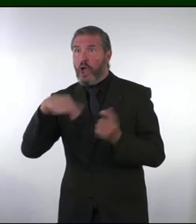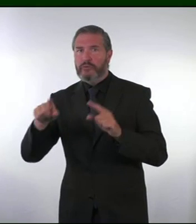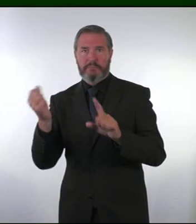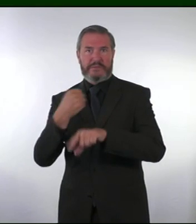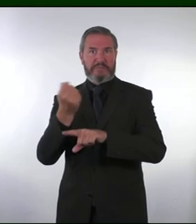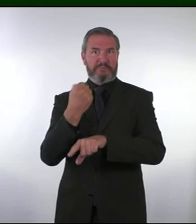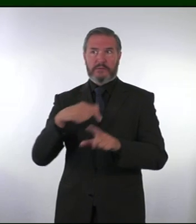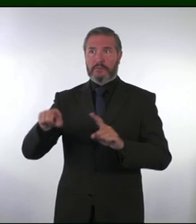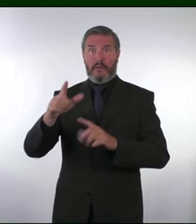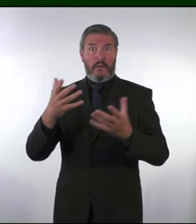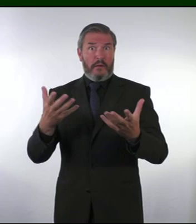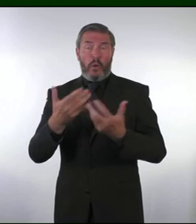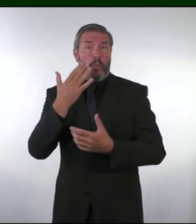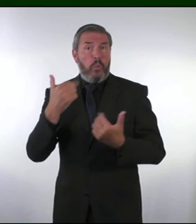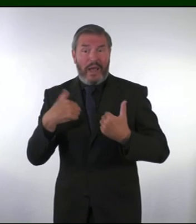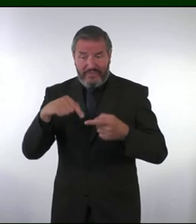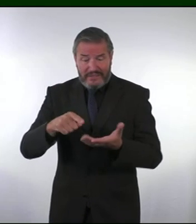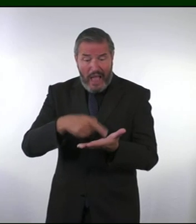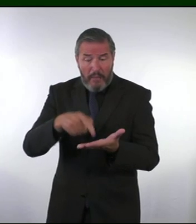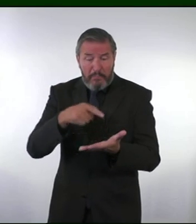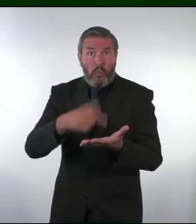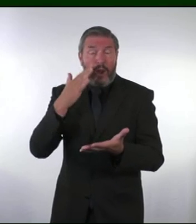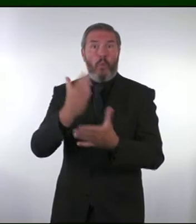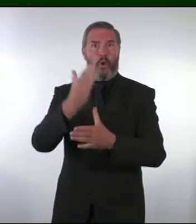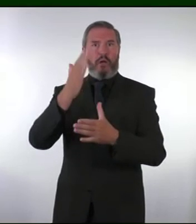When are we going to have a working app?